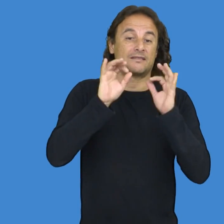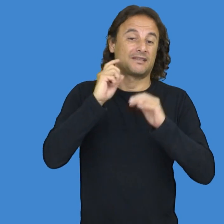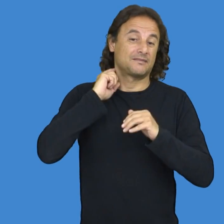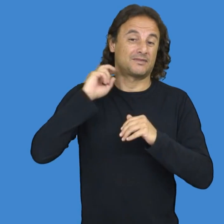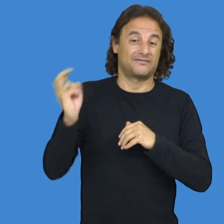meningitis